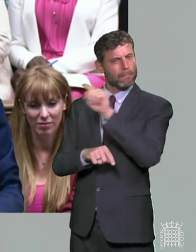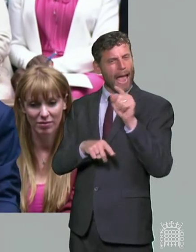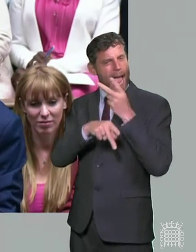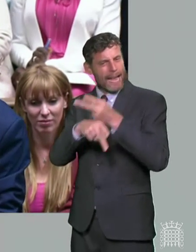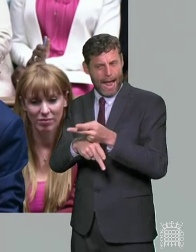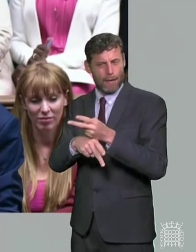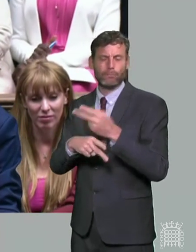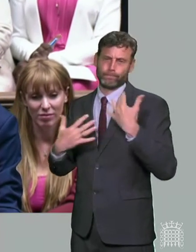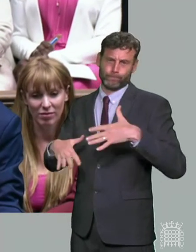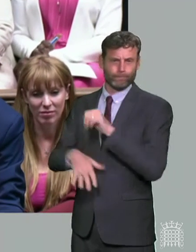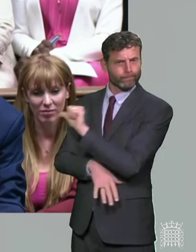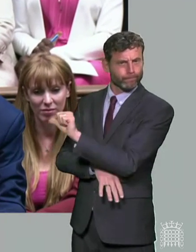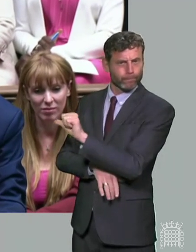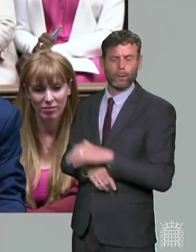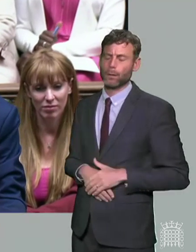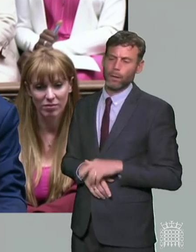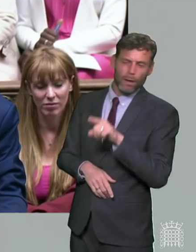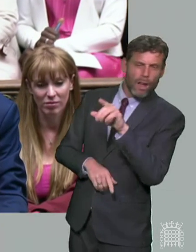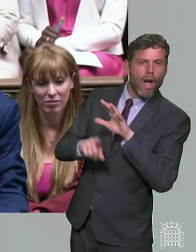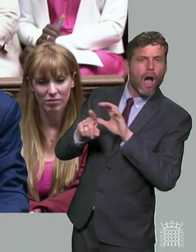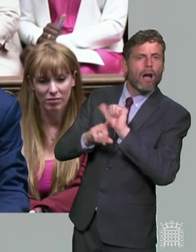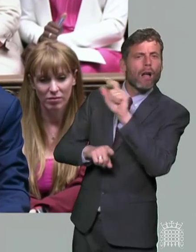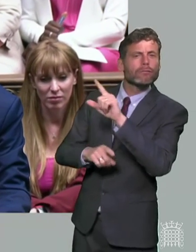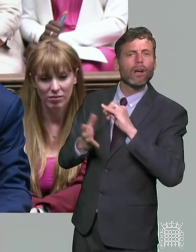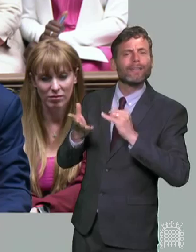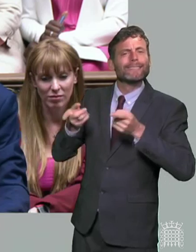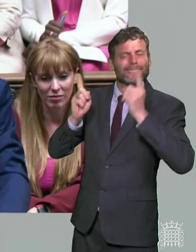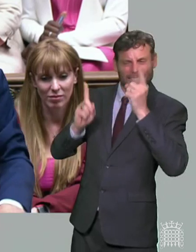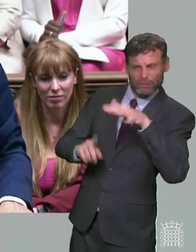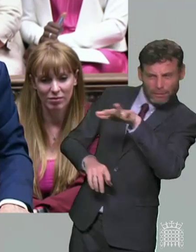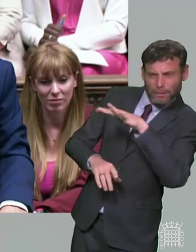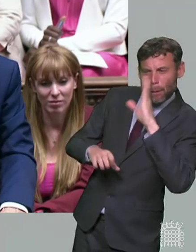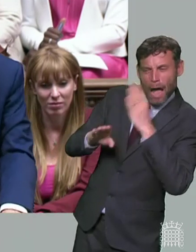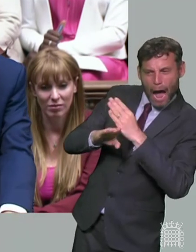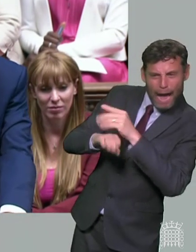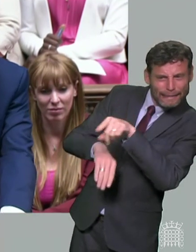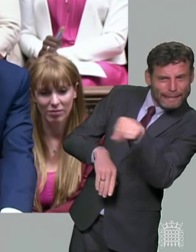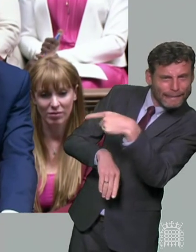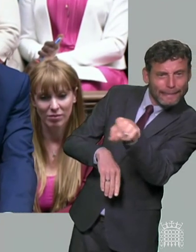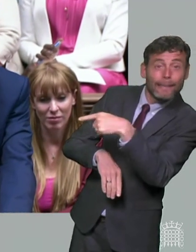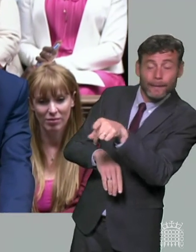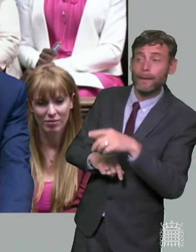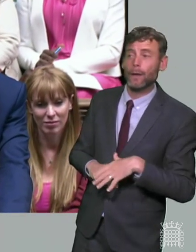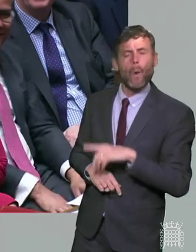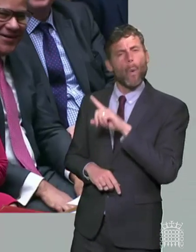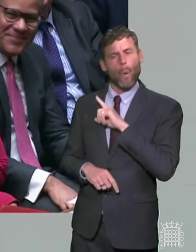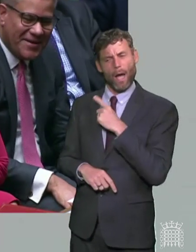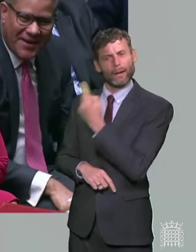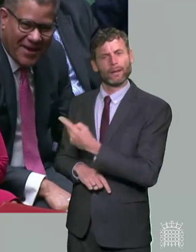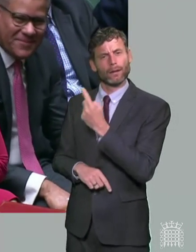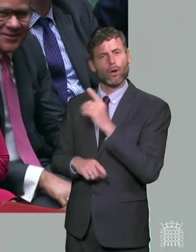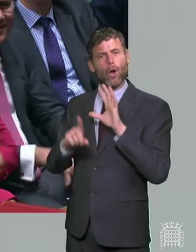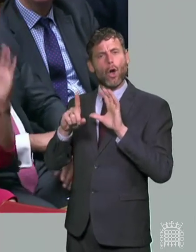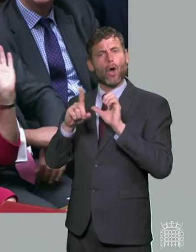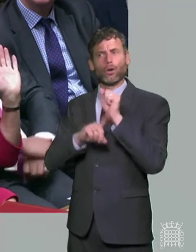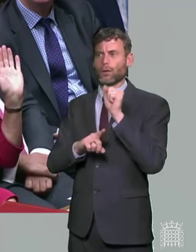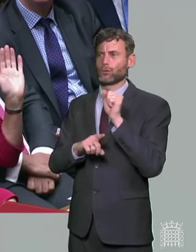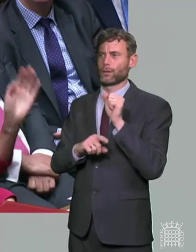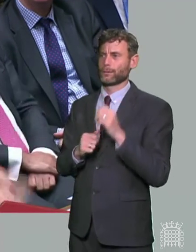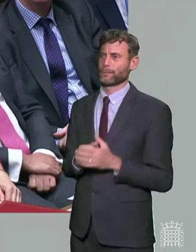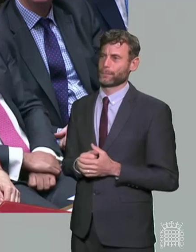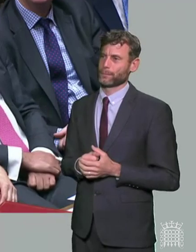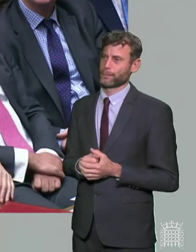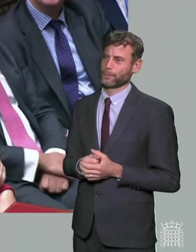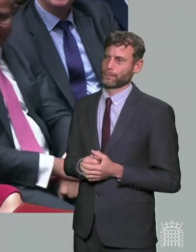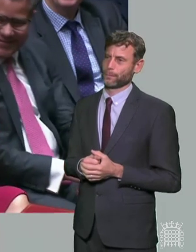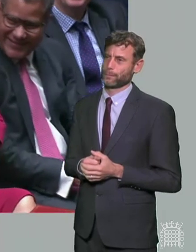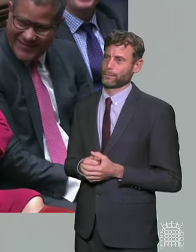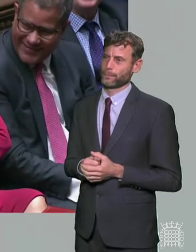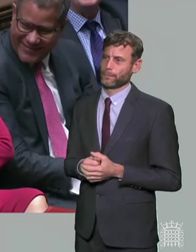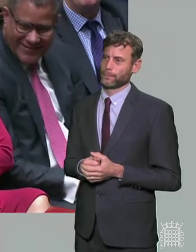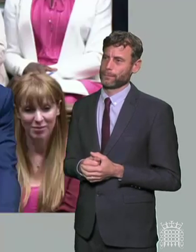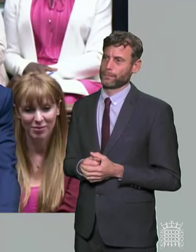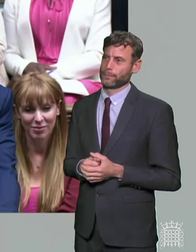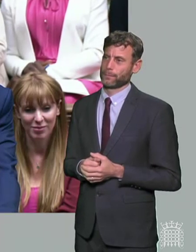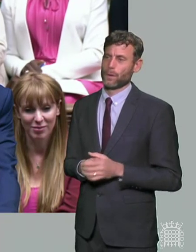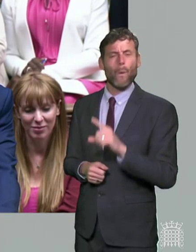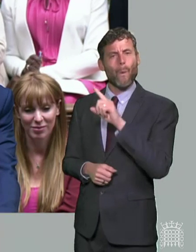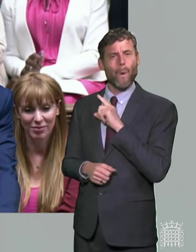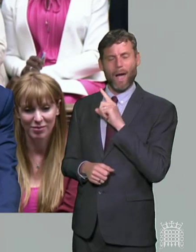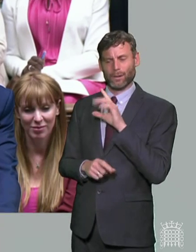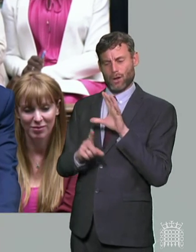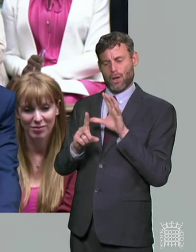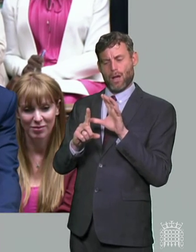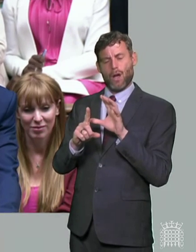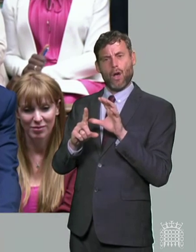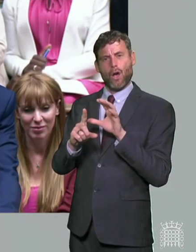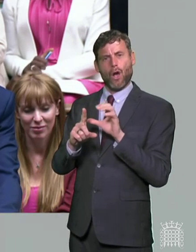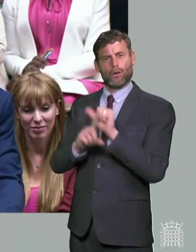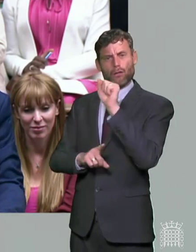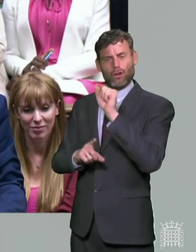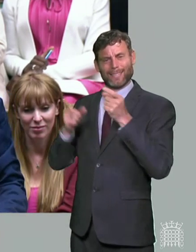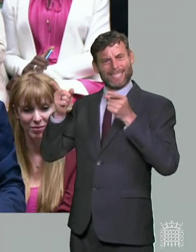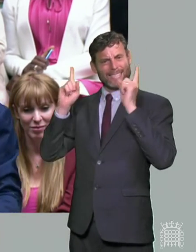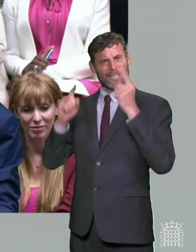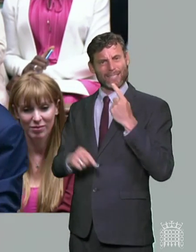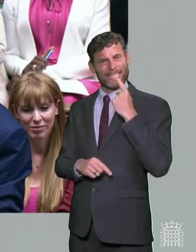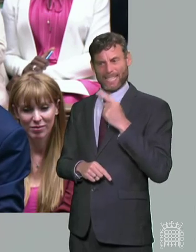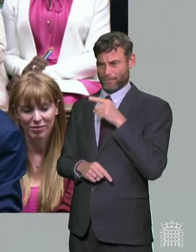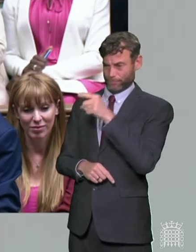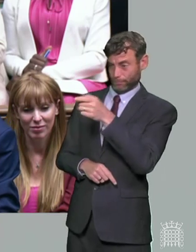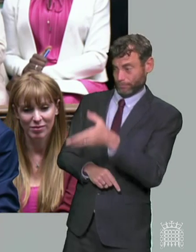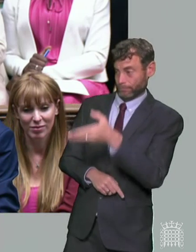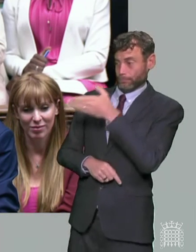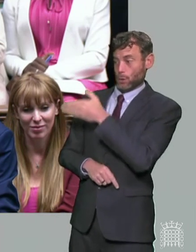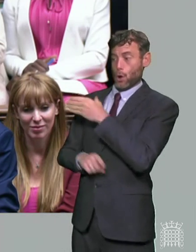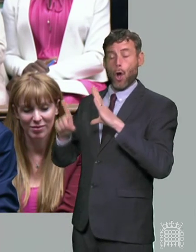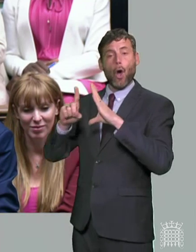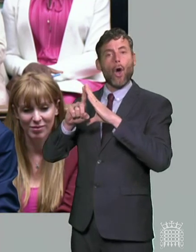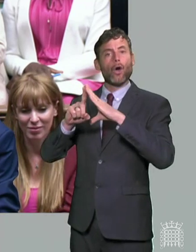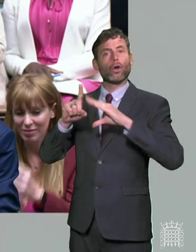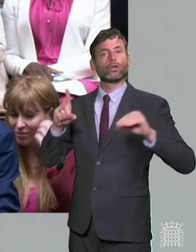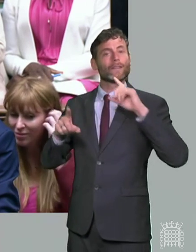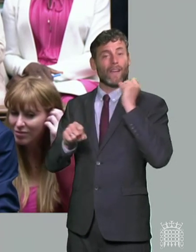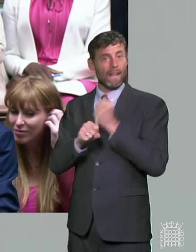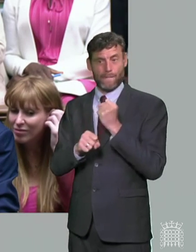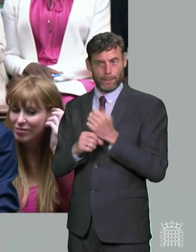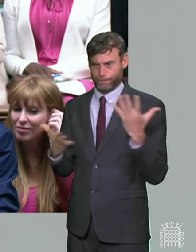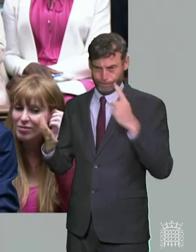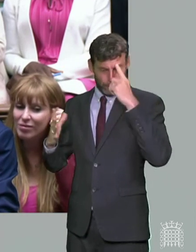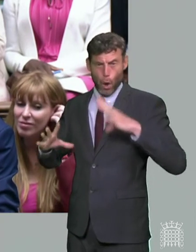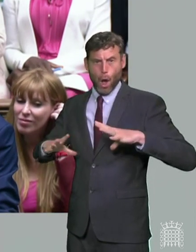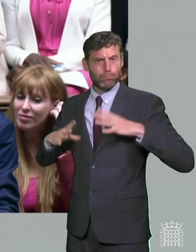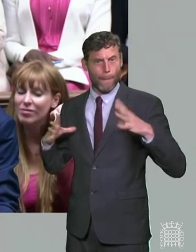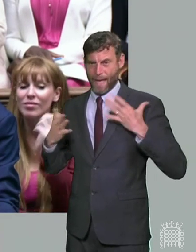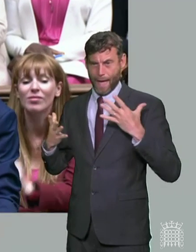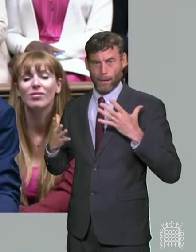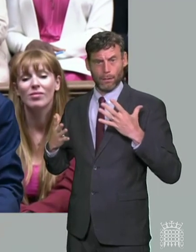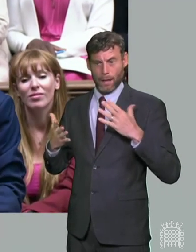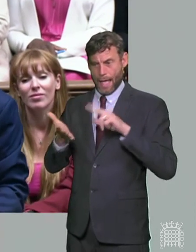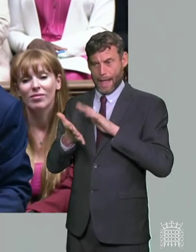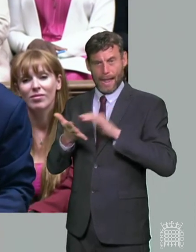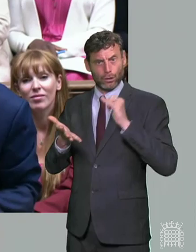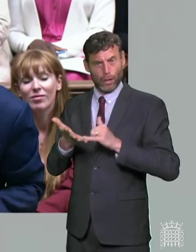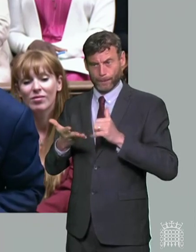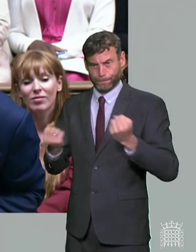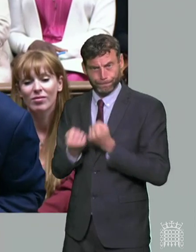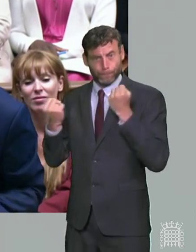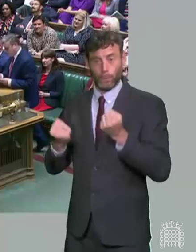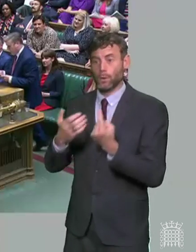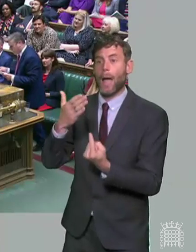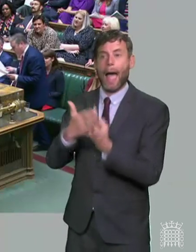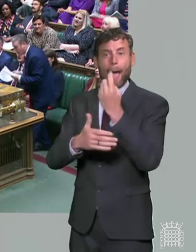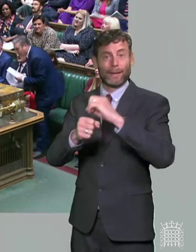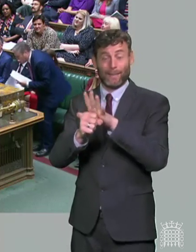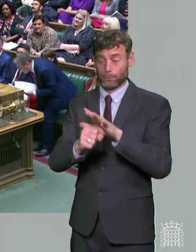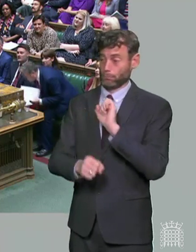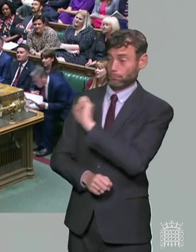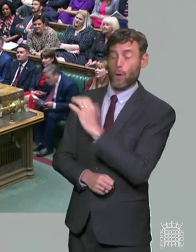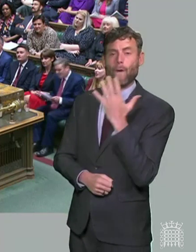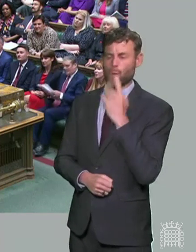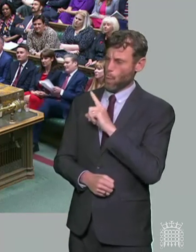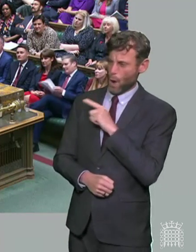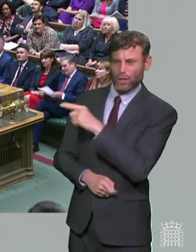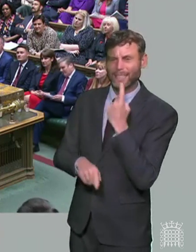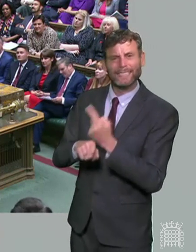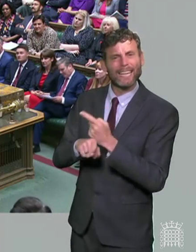Why did his Culture Secretary, who I think is hiding along the Front Bench, say that successive Conservative Governments left our health service “wanting and inadequate” when the pandemic hit?